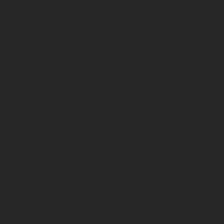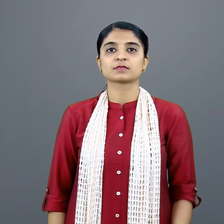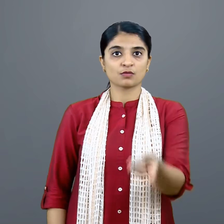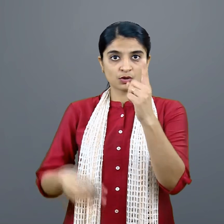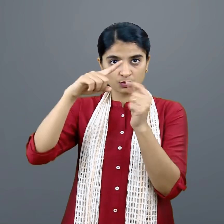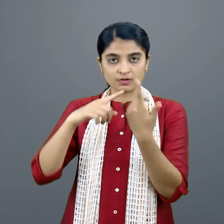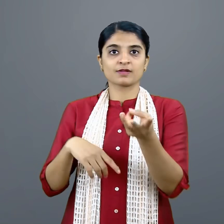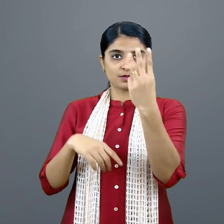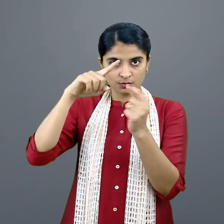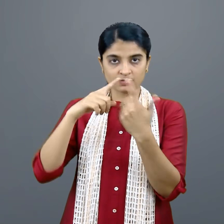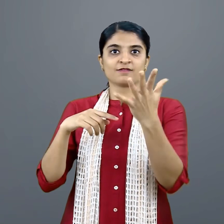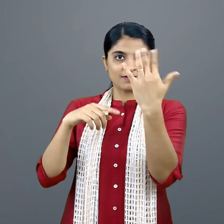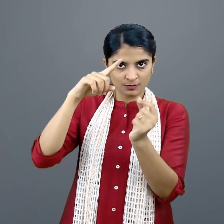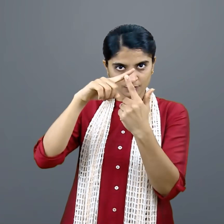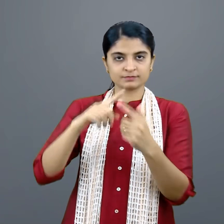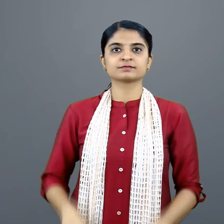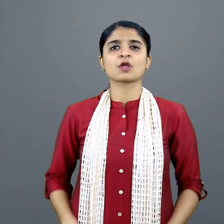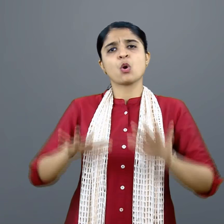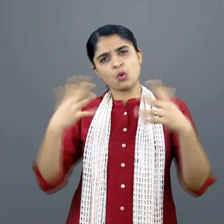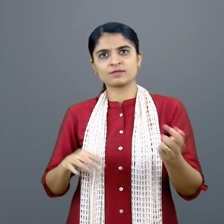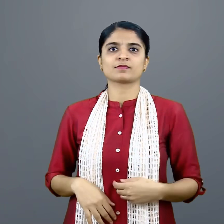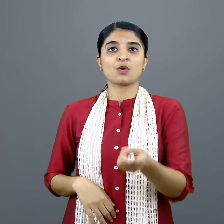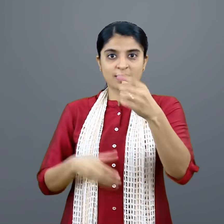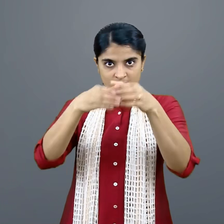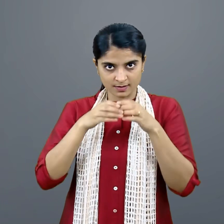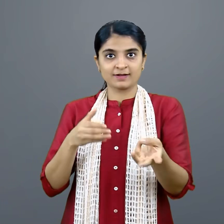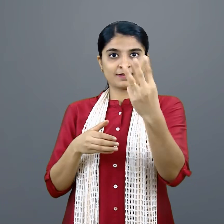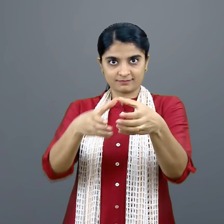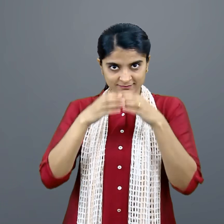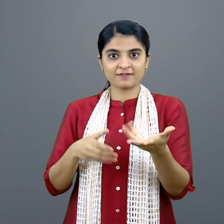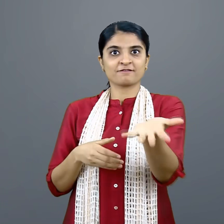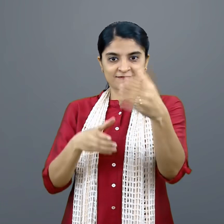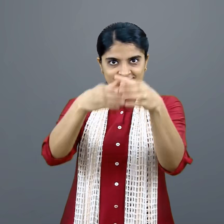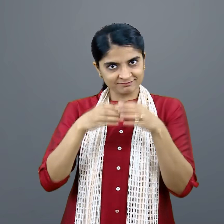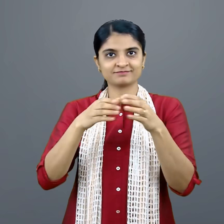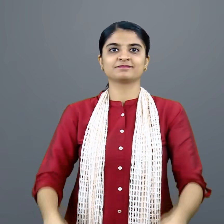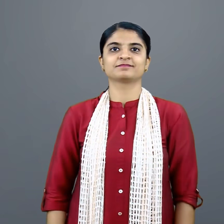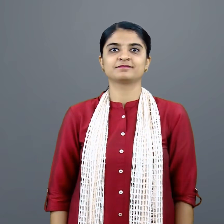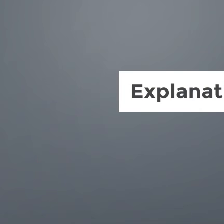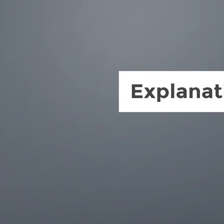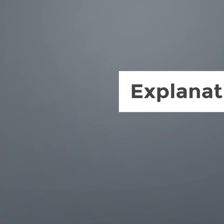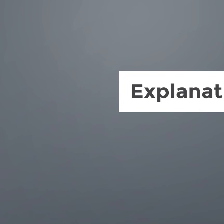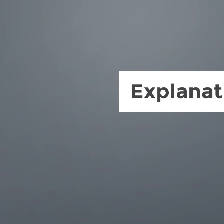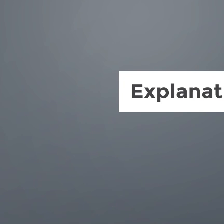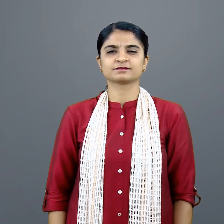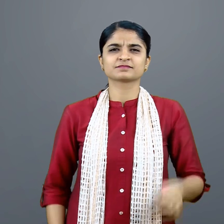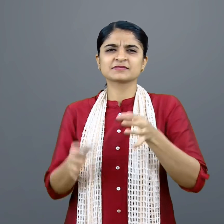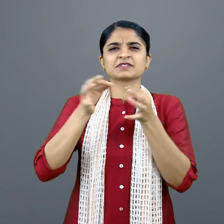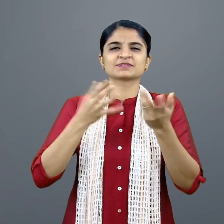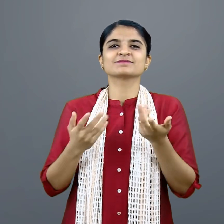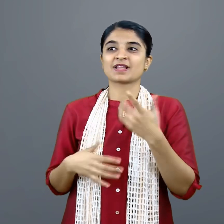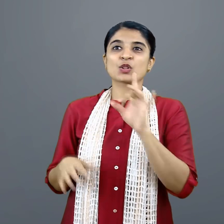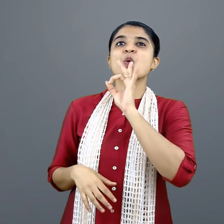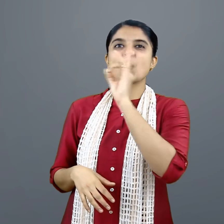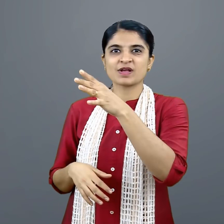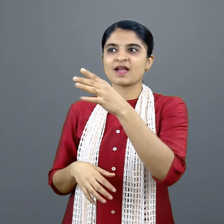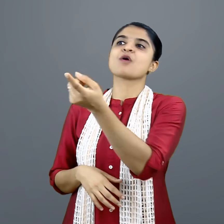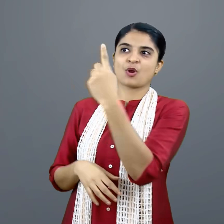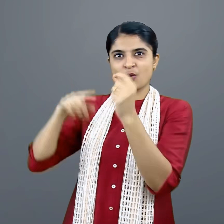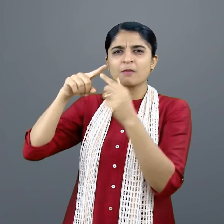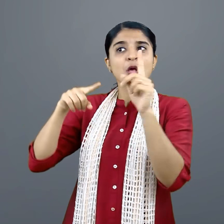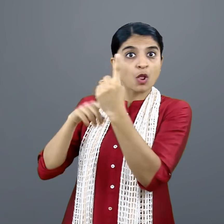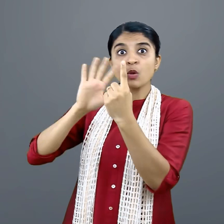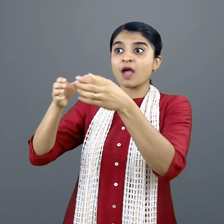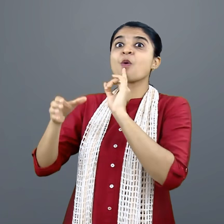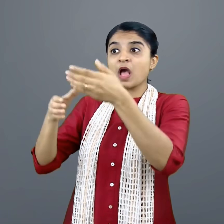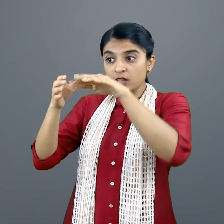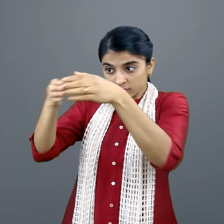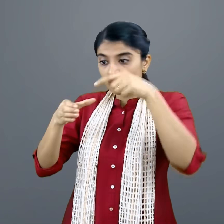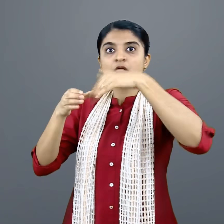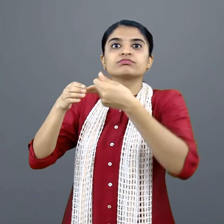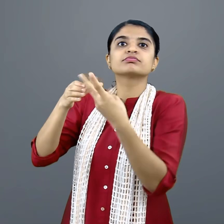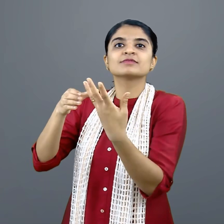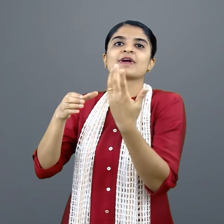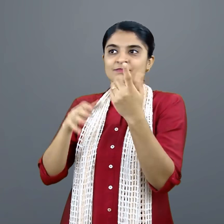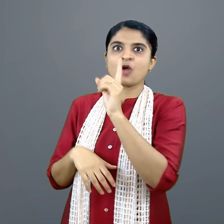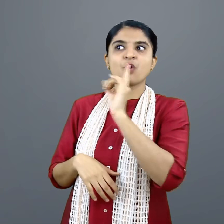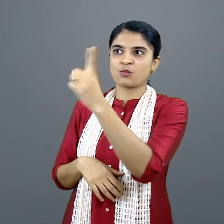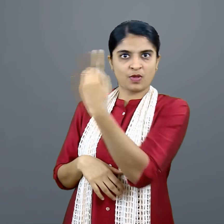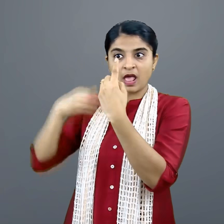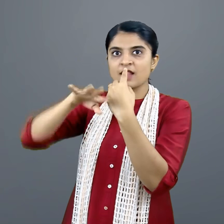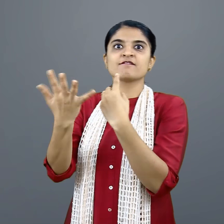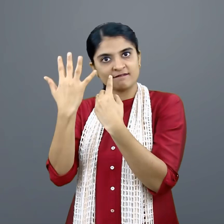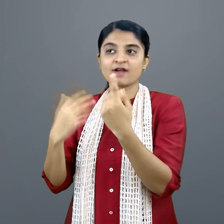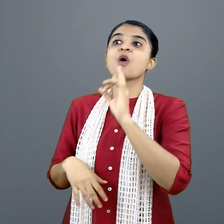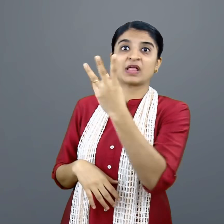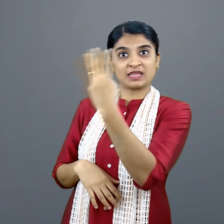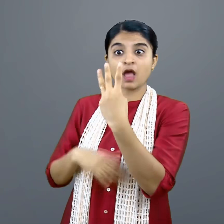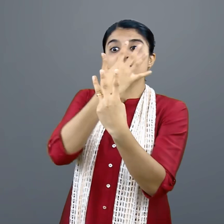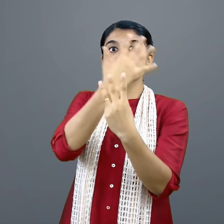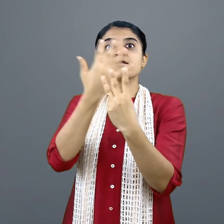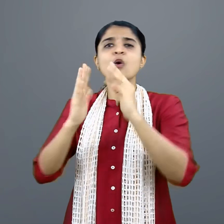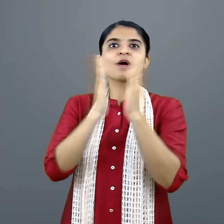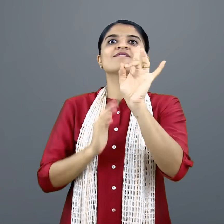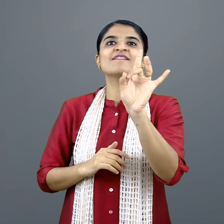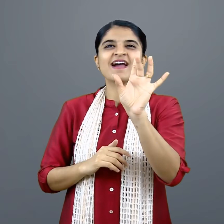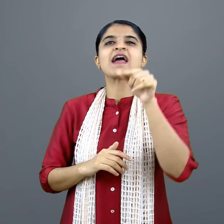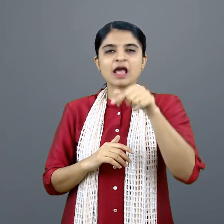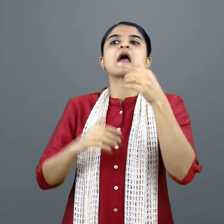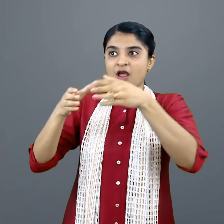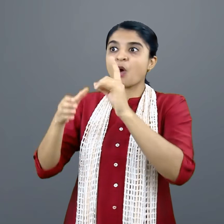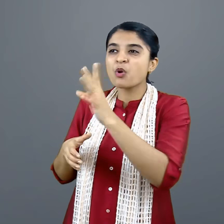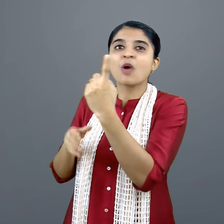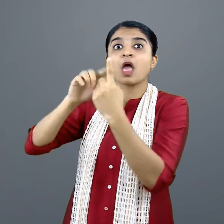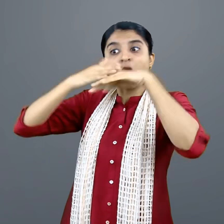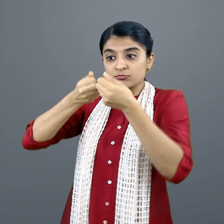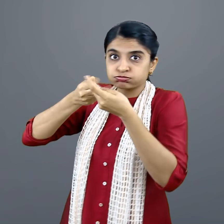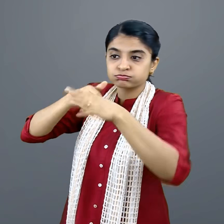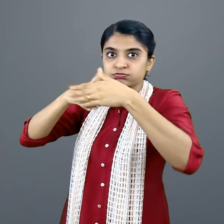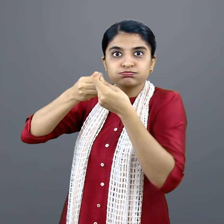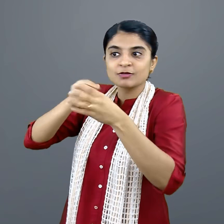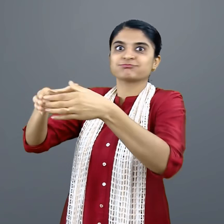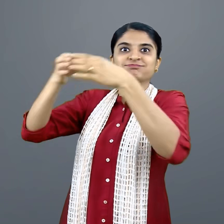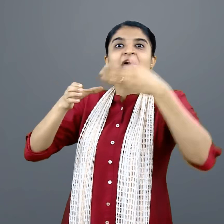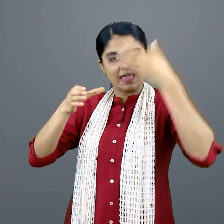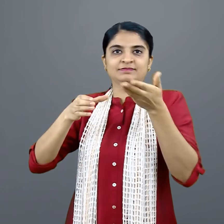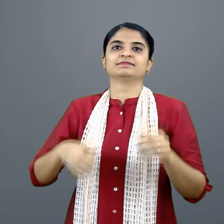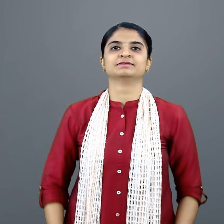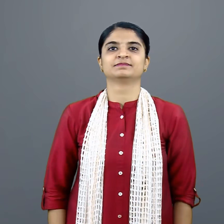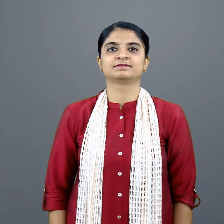Lot size